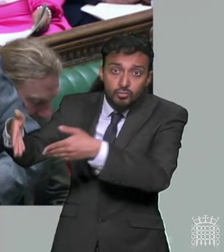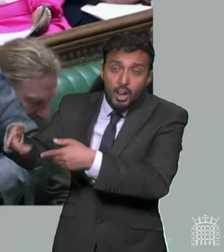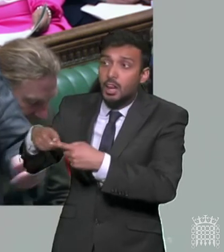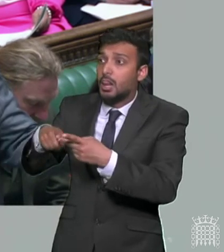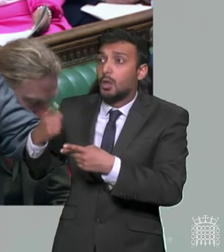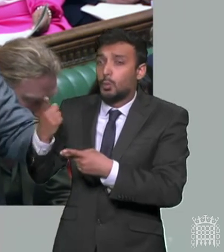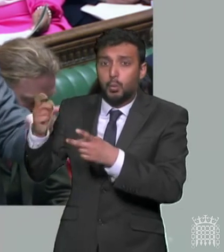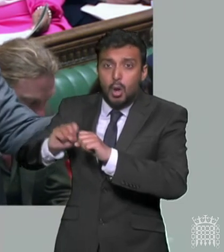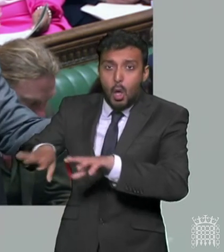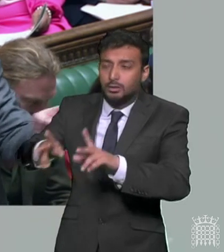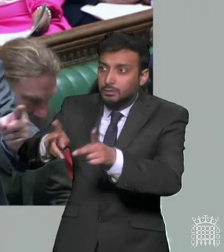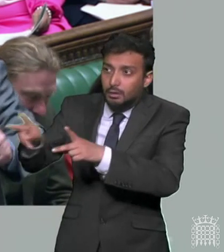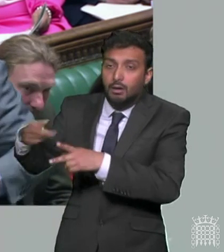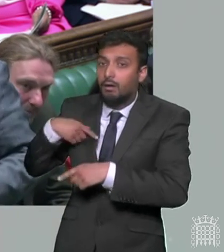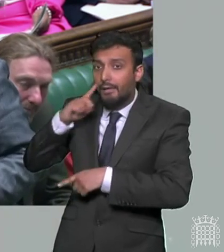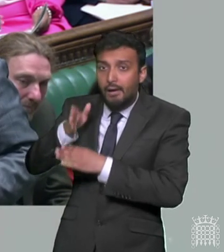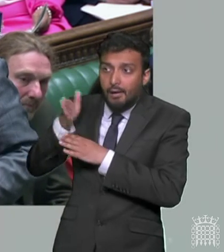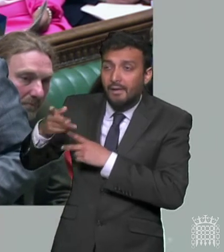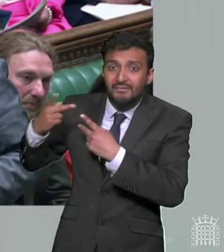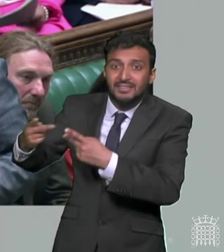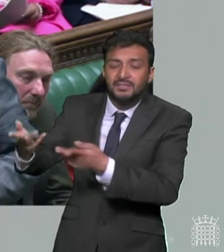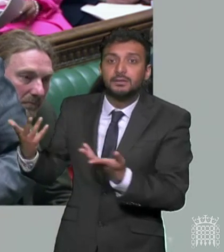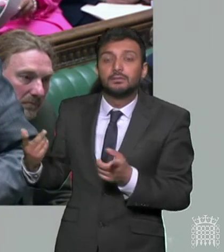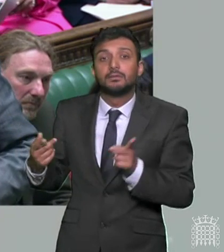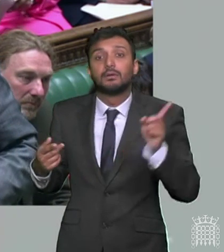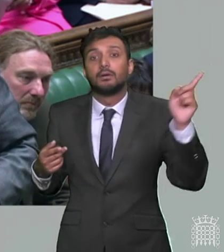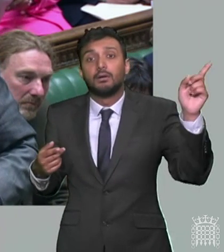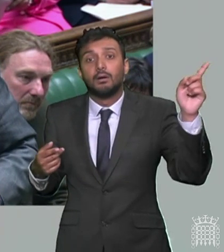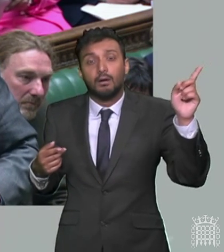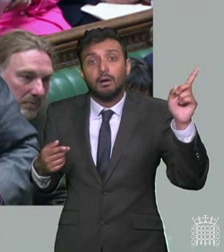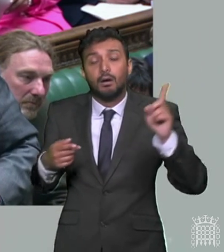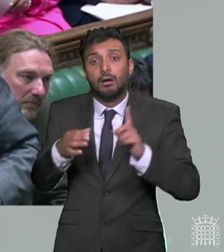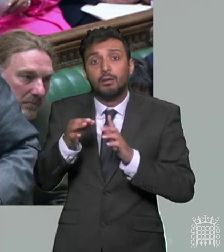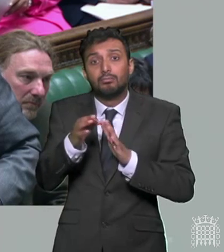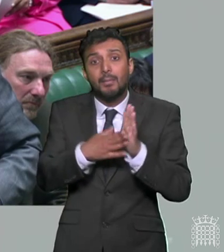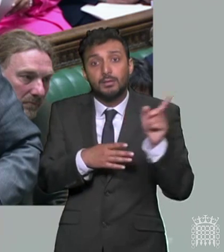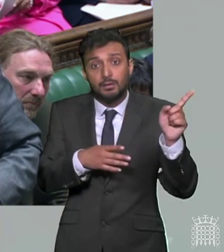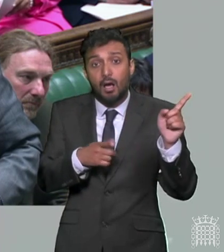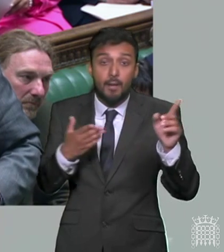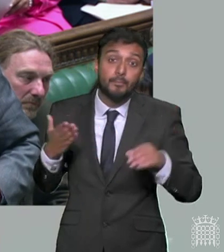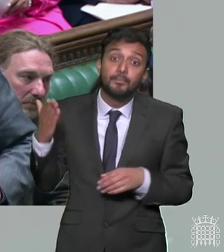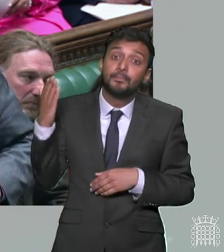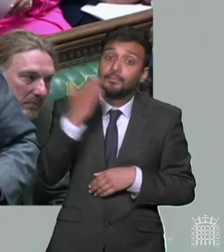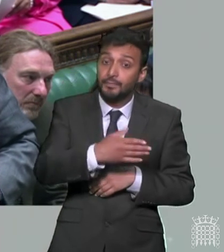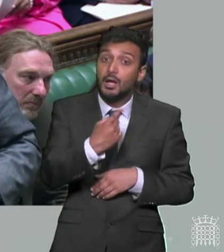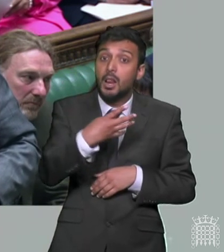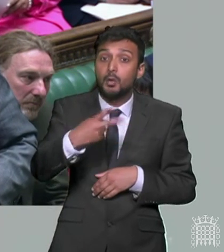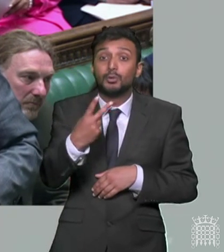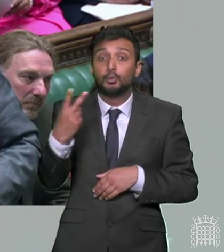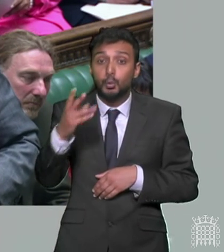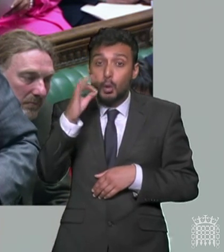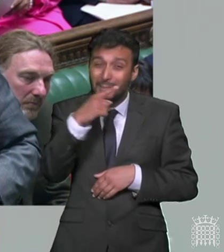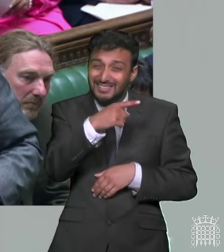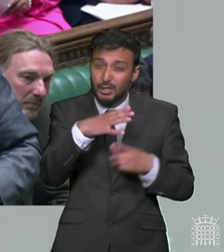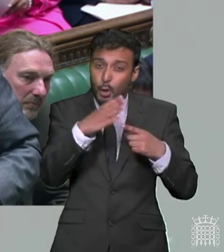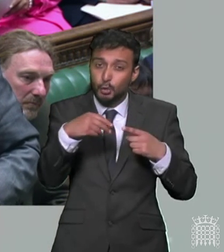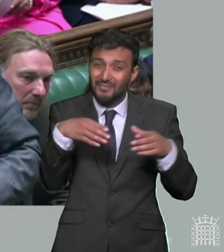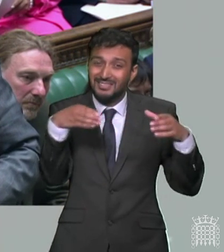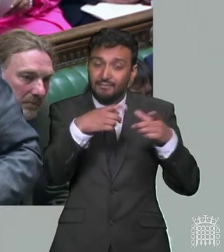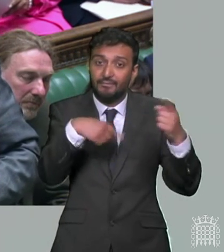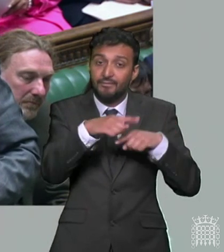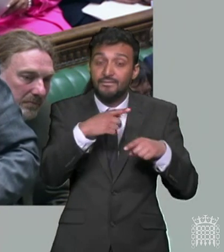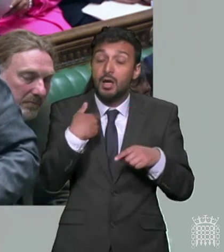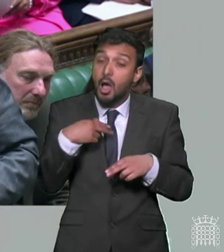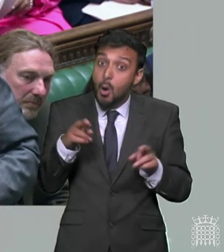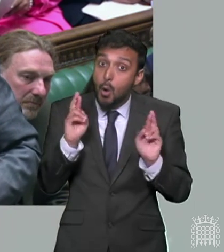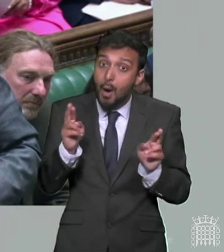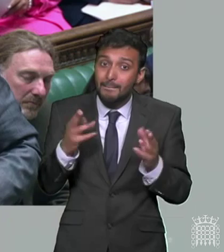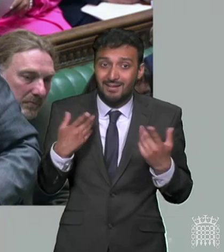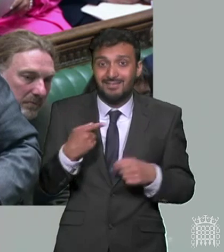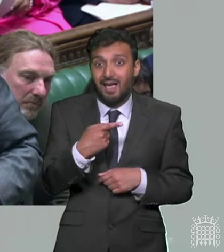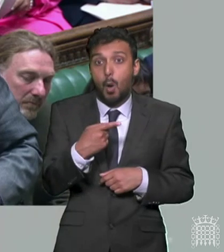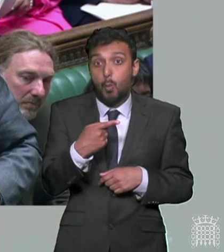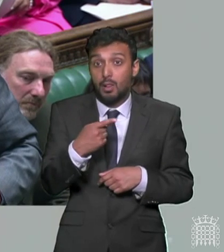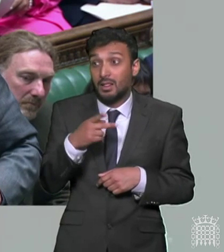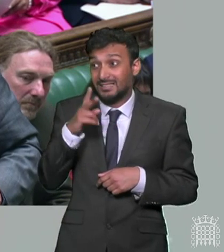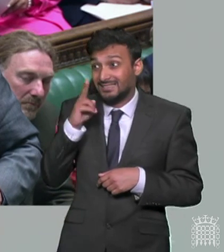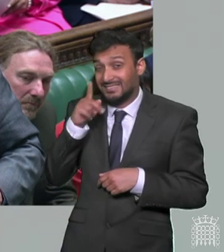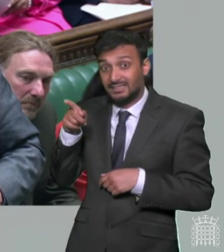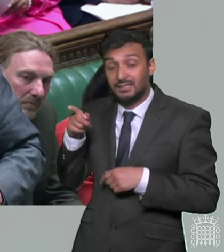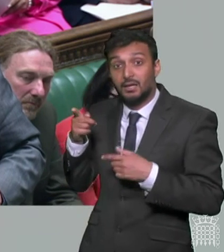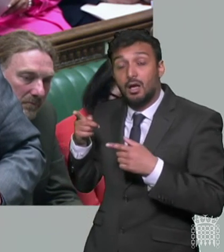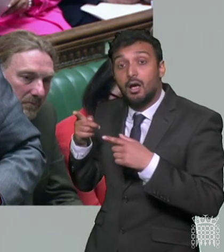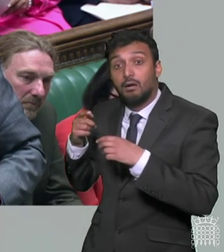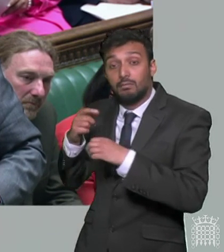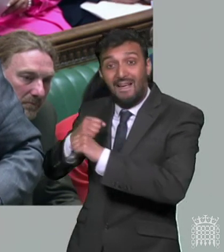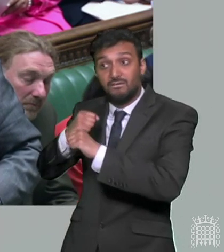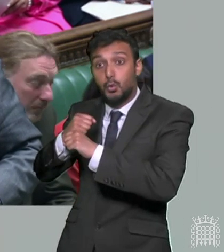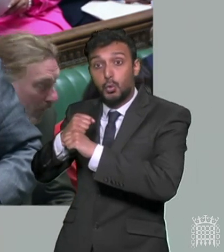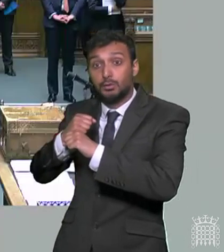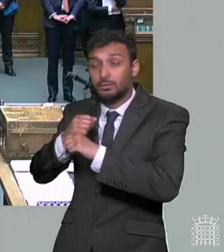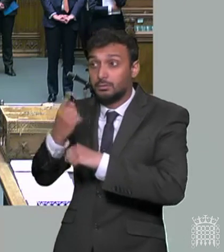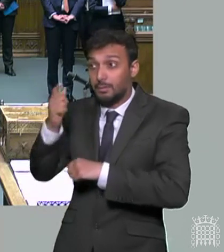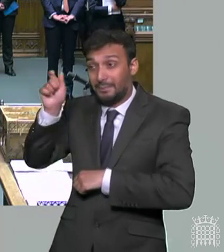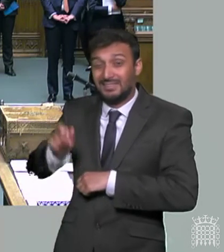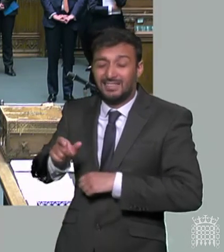So I hope that when Tory Members retire to the 1922 Committee this evening, they will bear in mind the now infamous Government advertisement featuring a desperately ill covid patient.